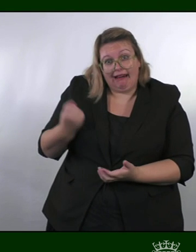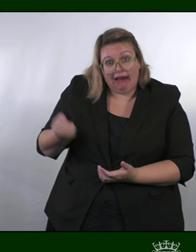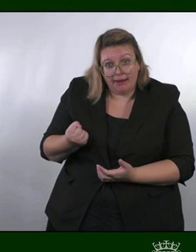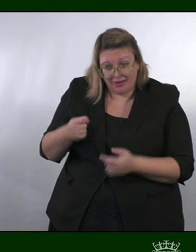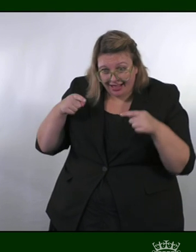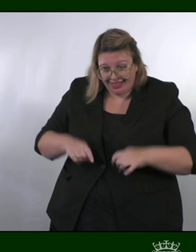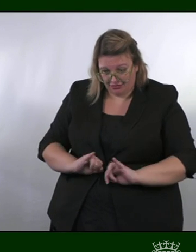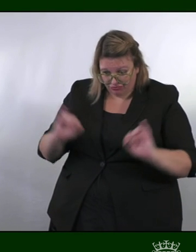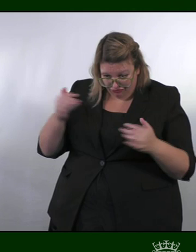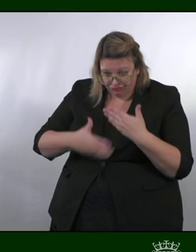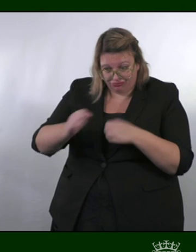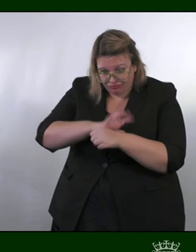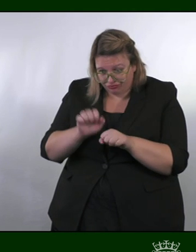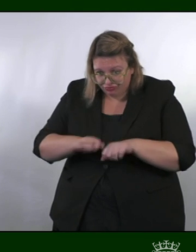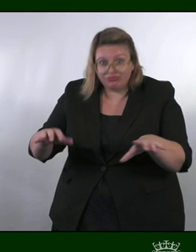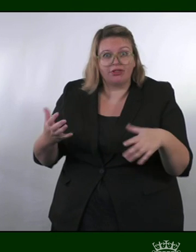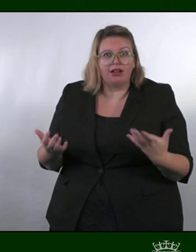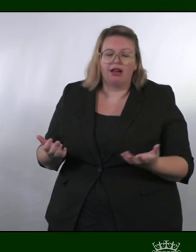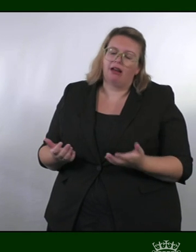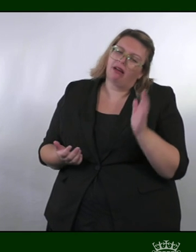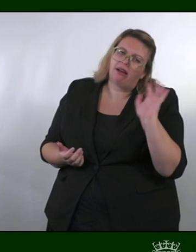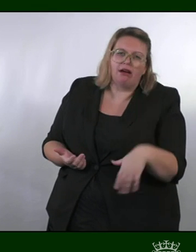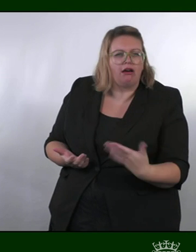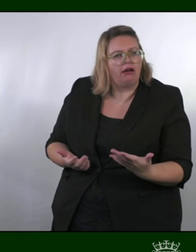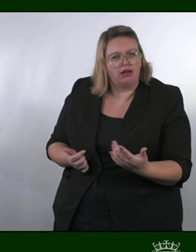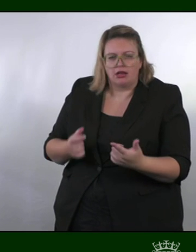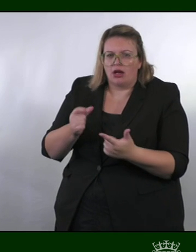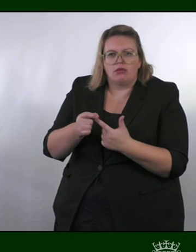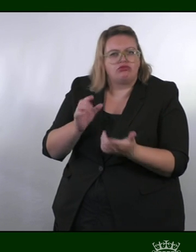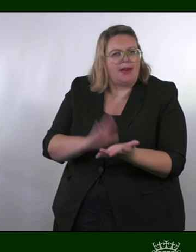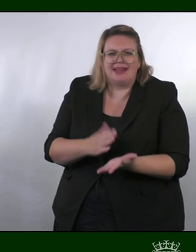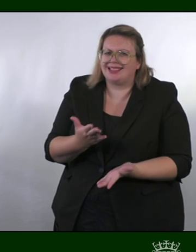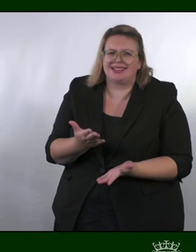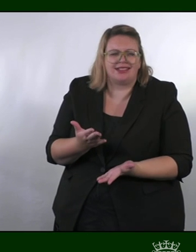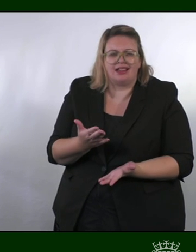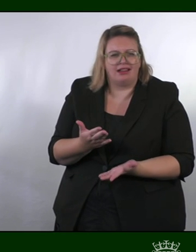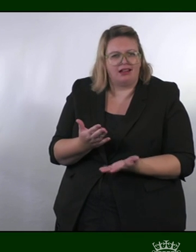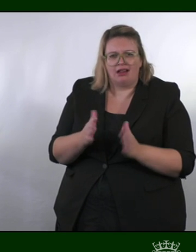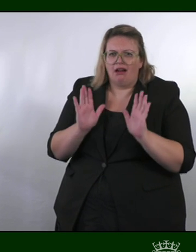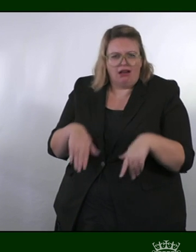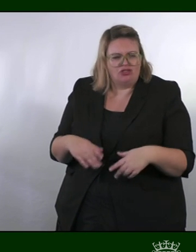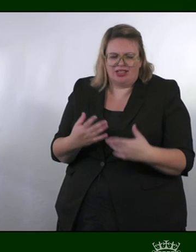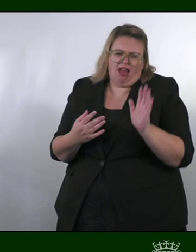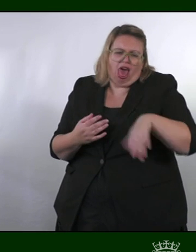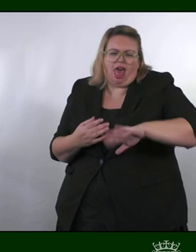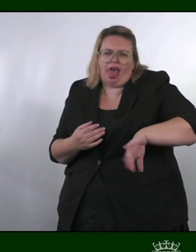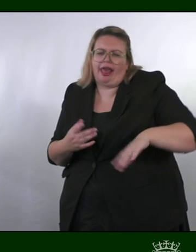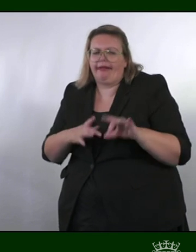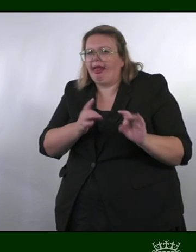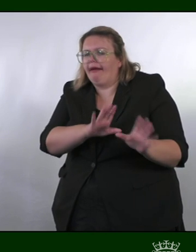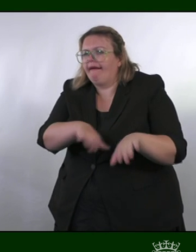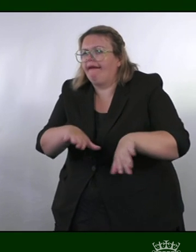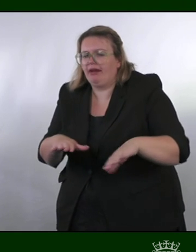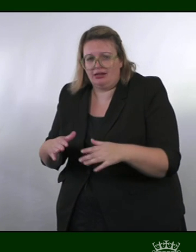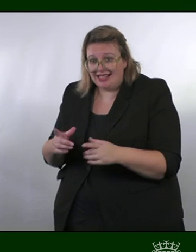It is clear that the Prime Minister has made a deliberate decision to let unemployment soar, just like Thatcher did in the 1980s.